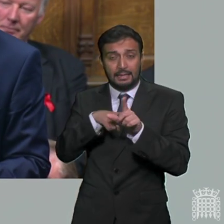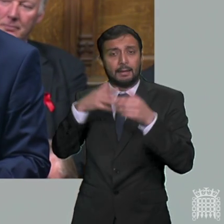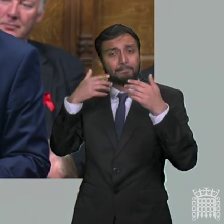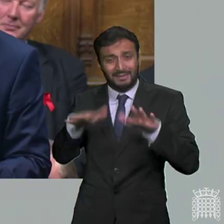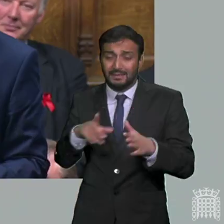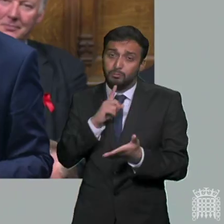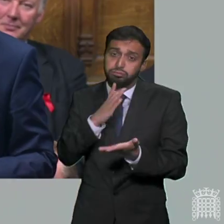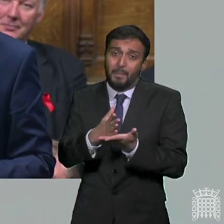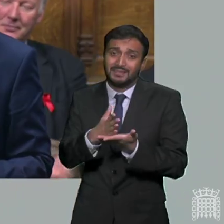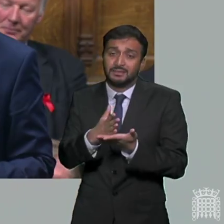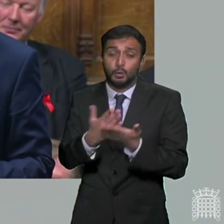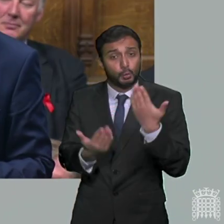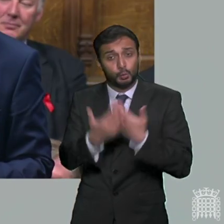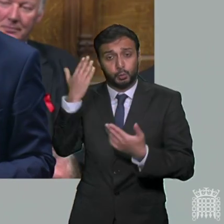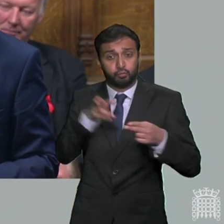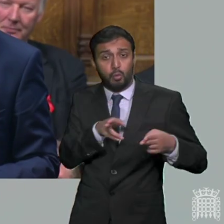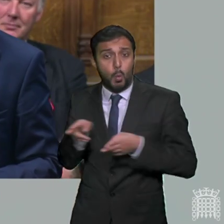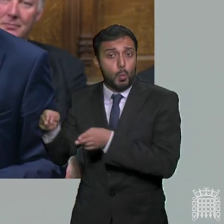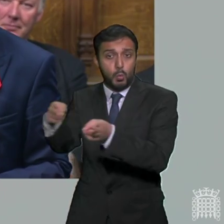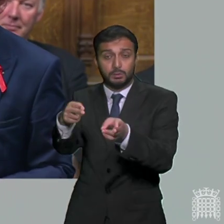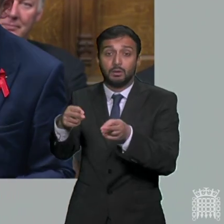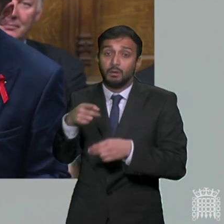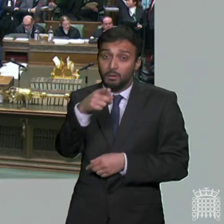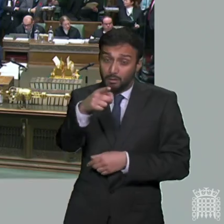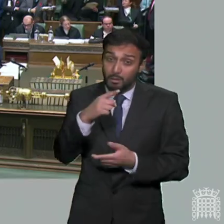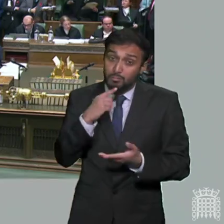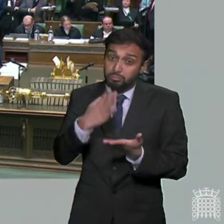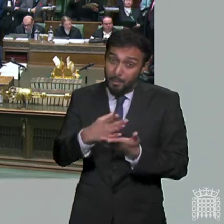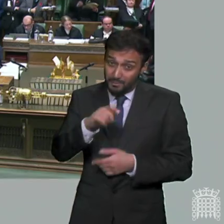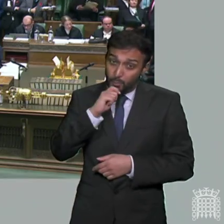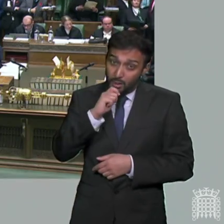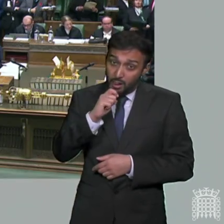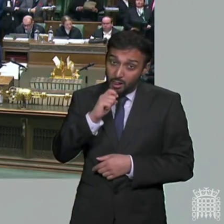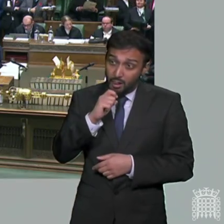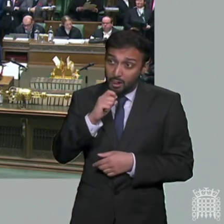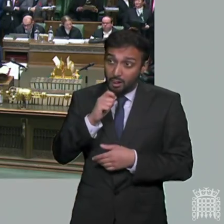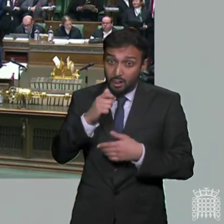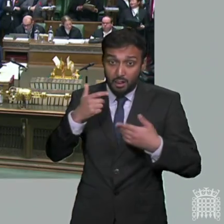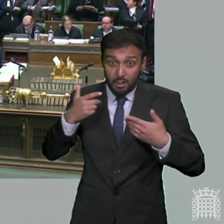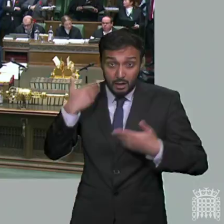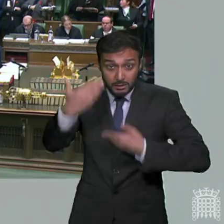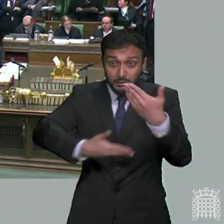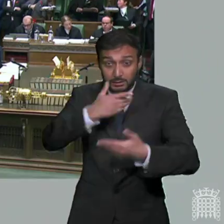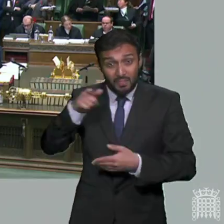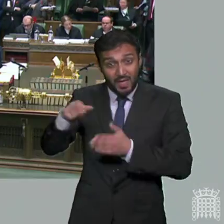Will he agree to meet me and Hampshire County Council to finally get the project moving?